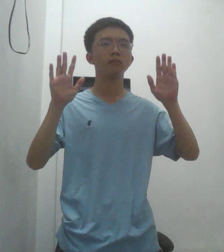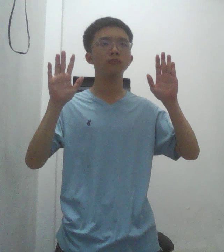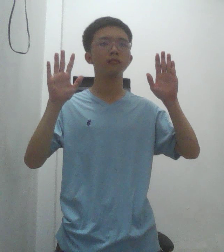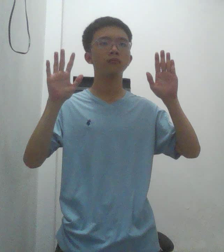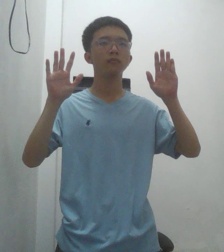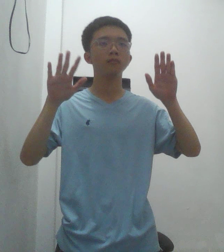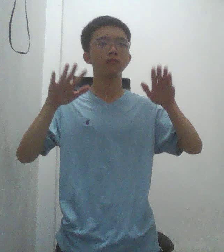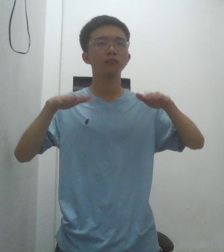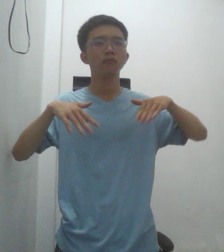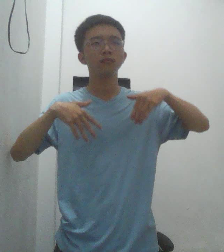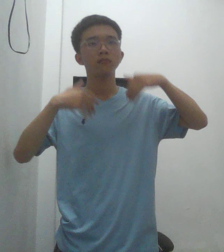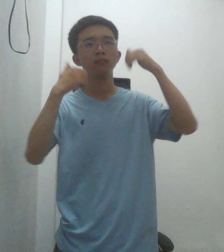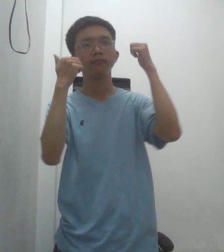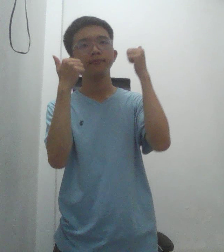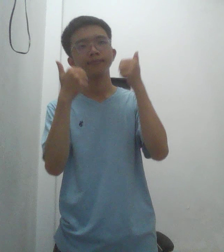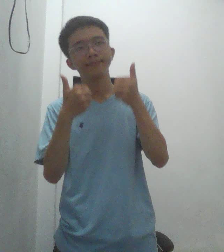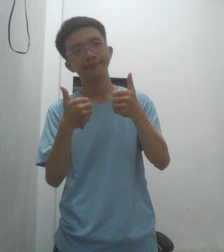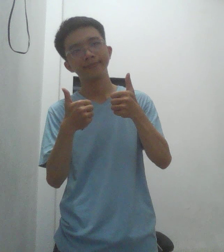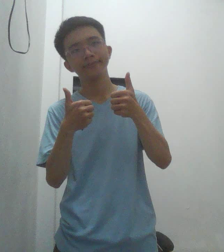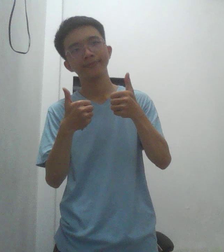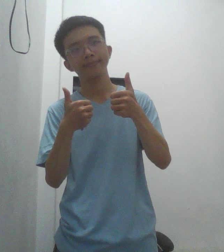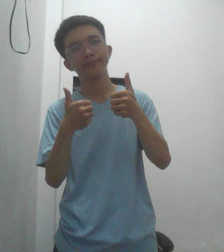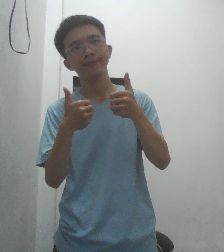tuyet voi